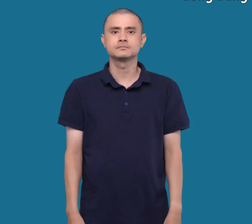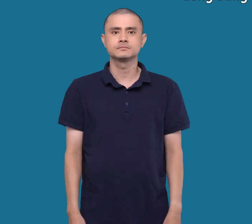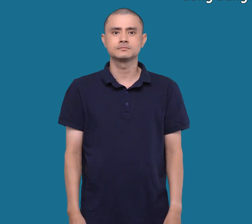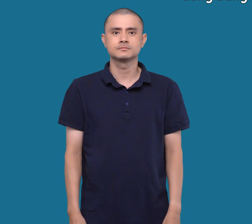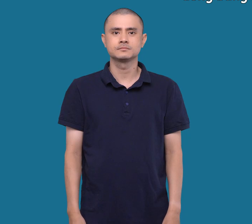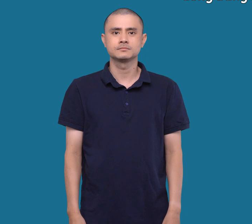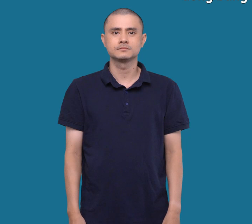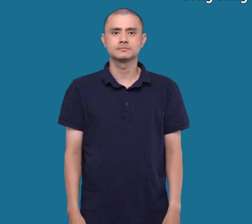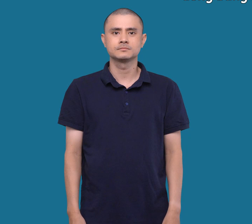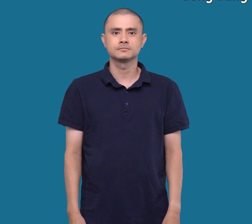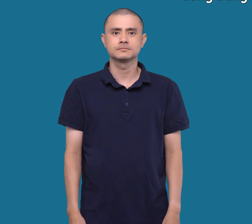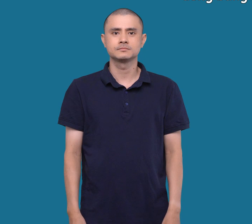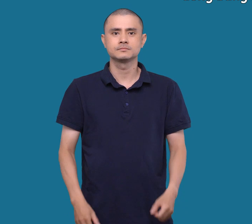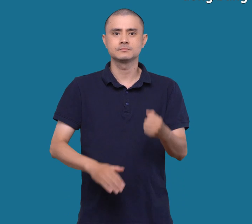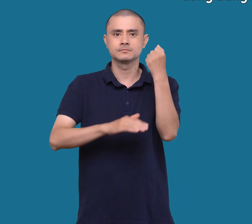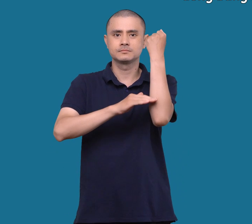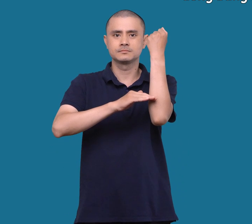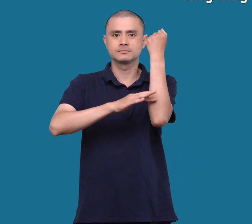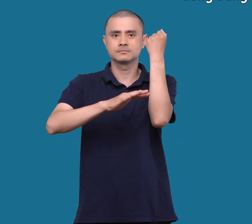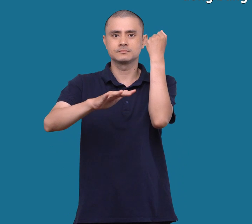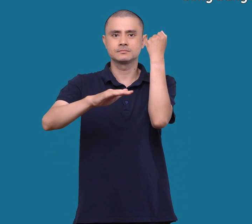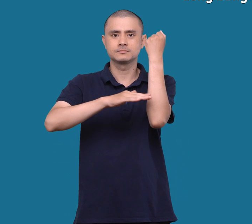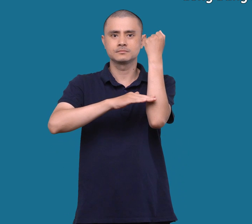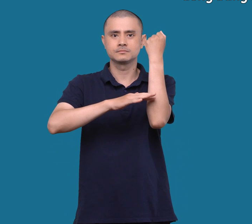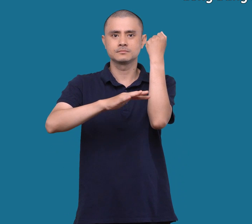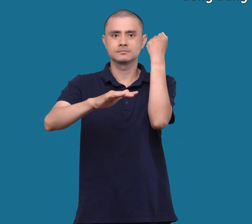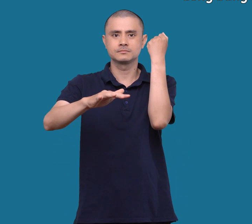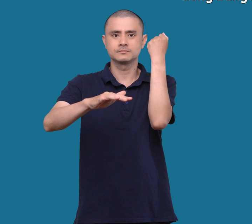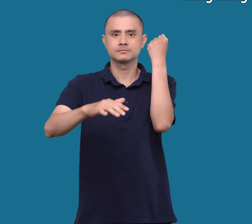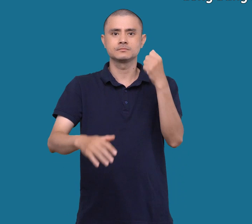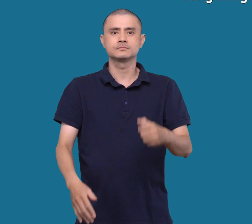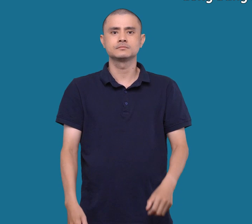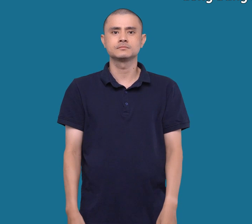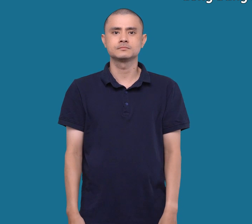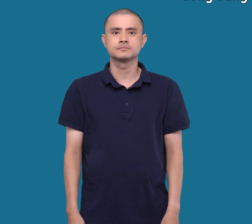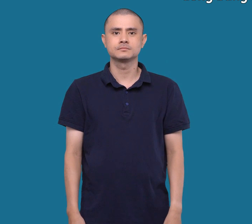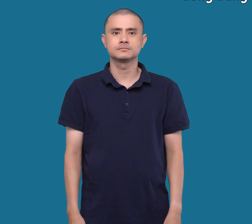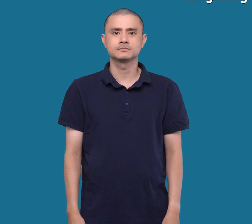đồng bằng sông Cửu Long